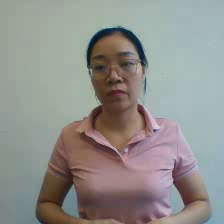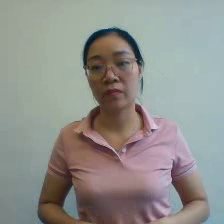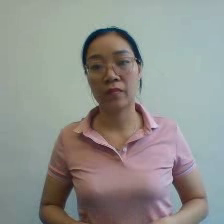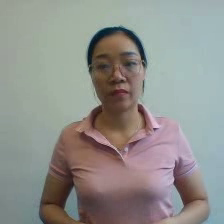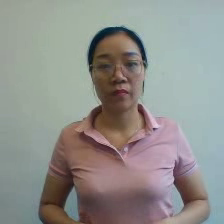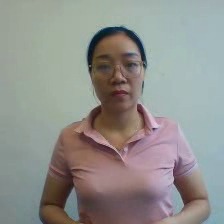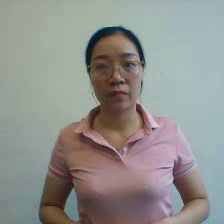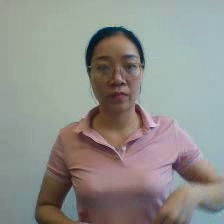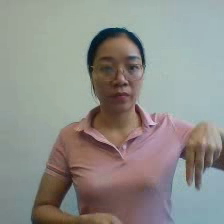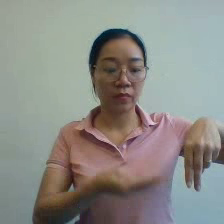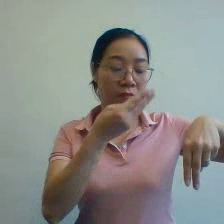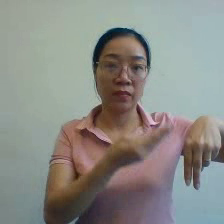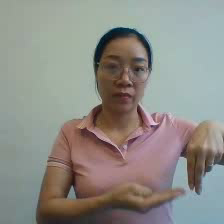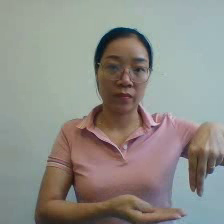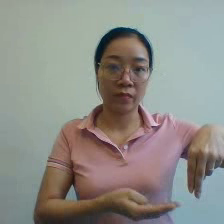Cơ thể